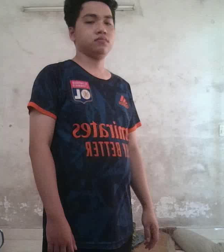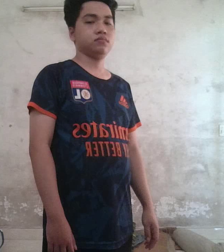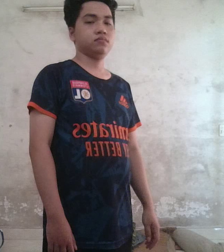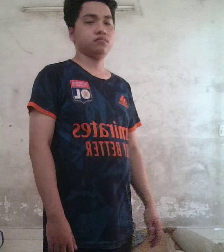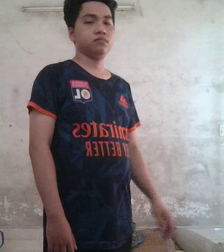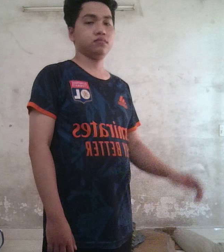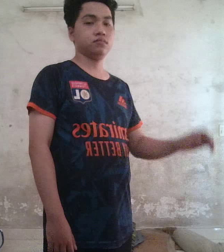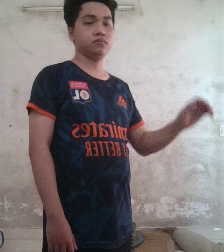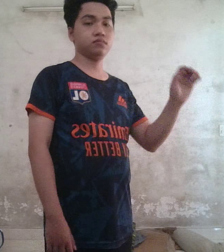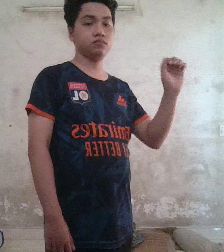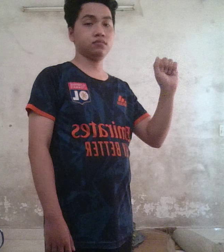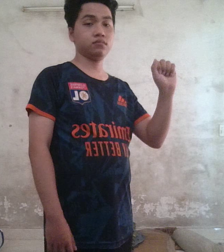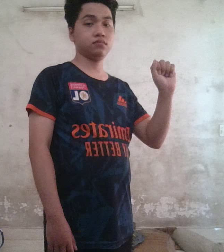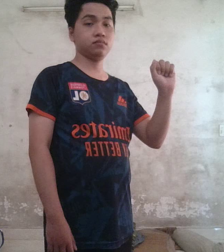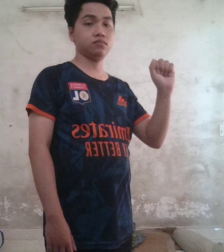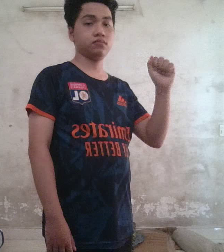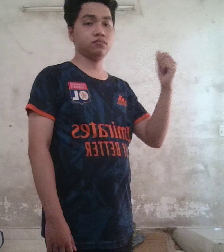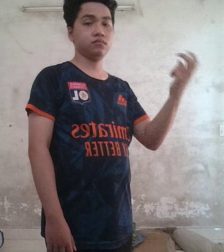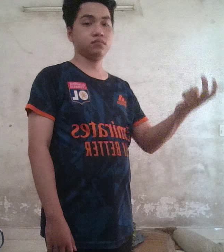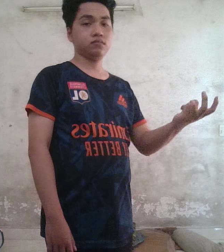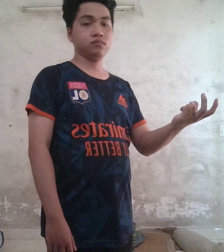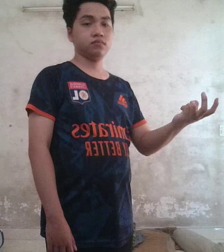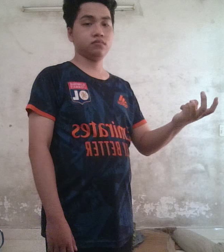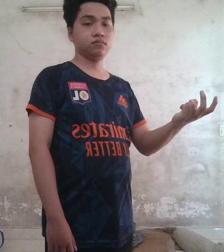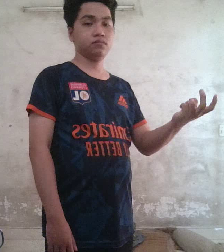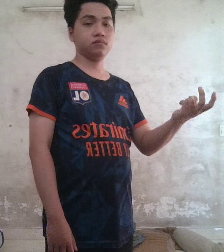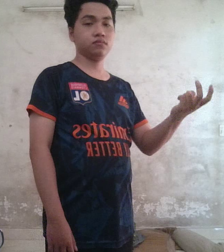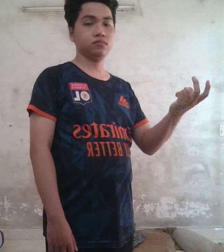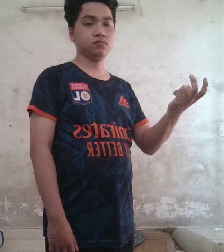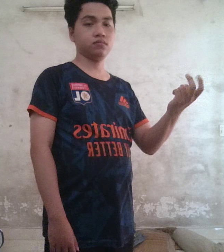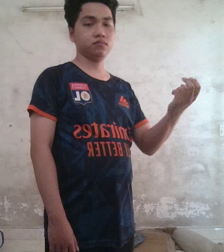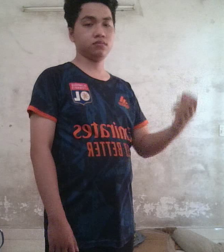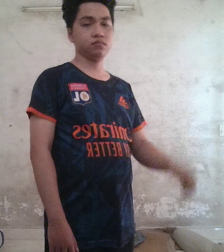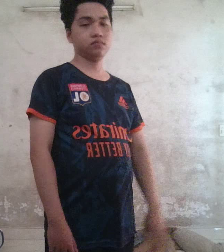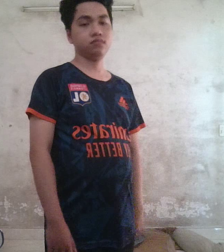ă